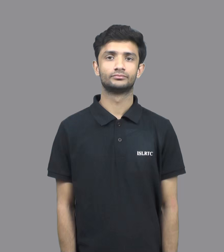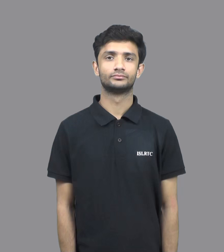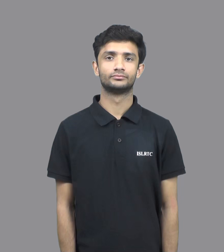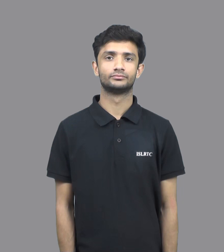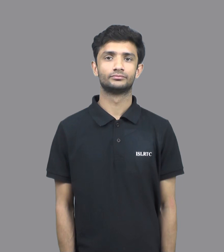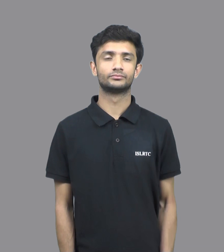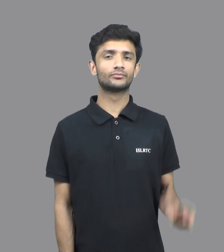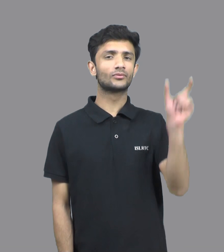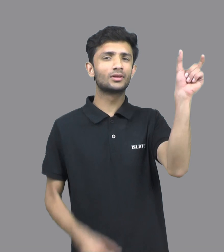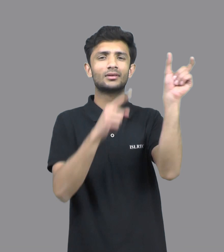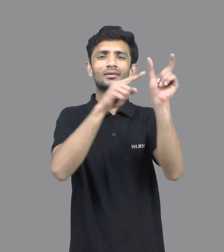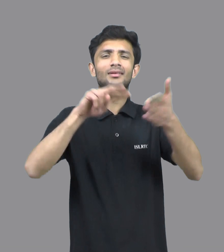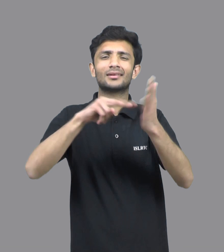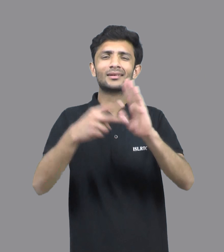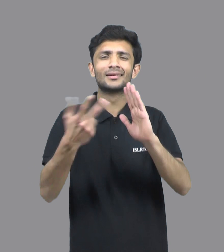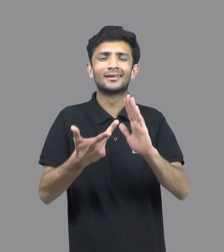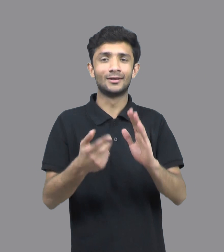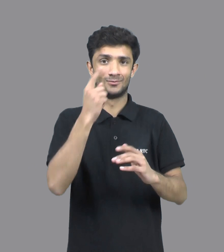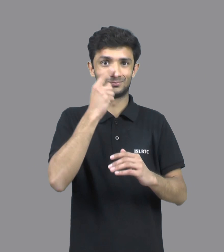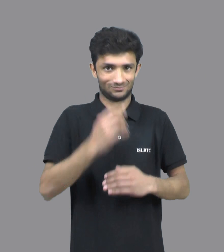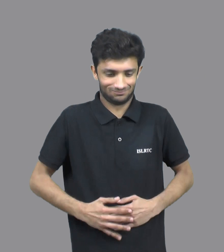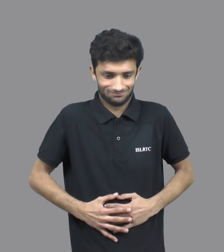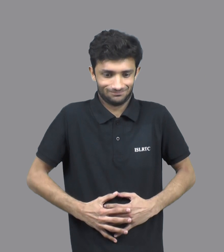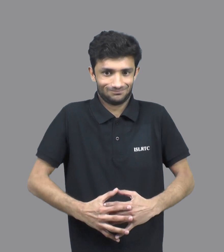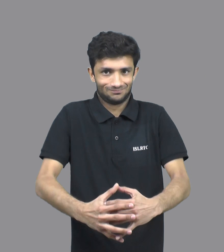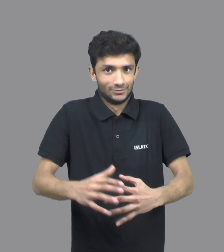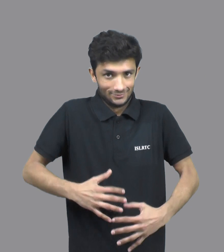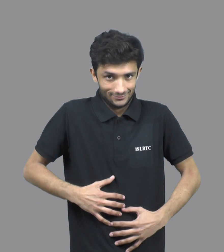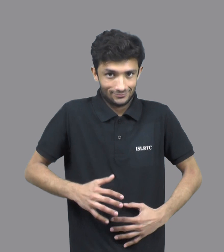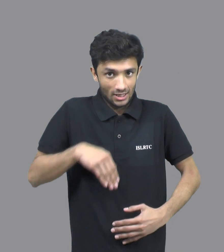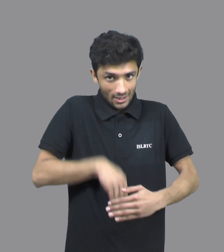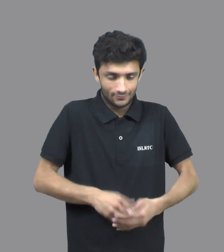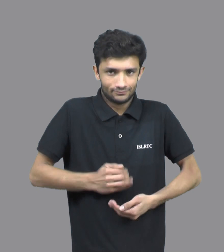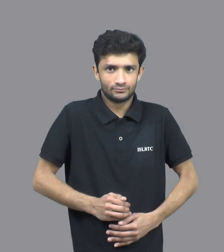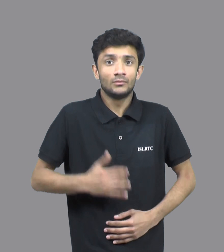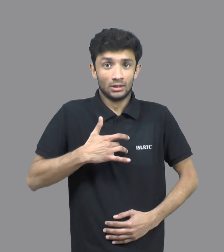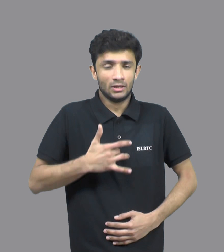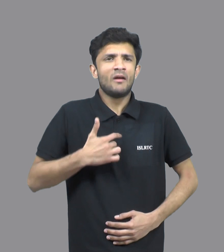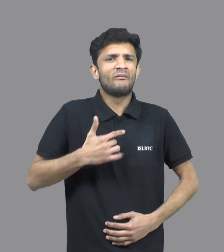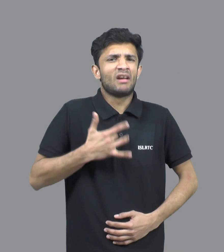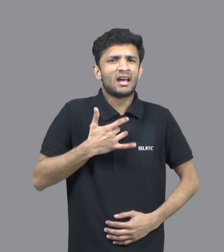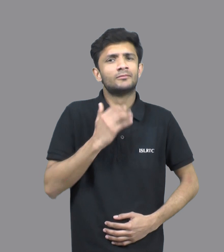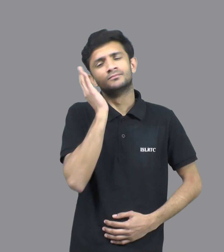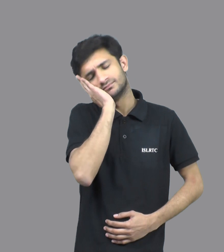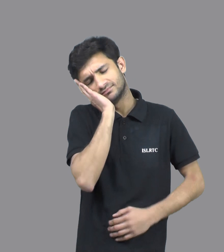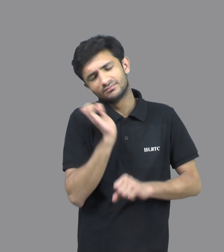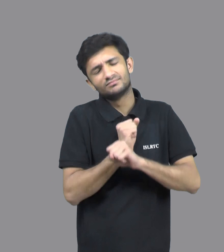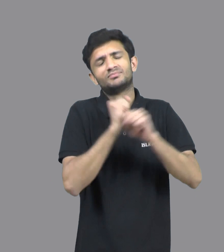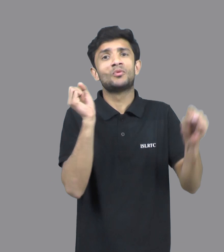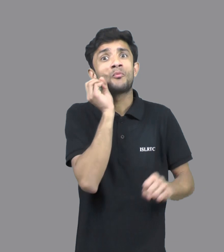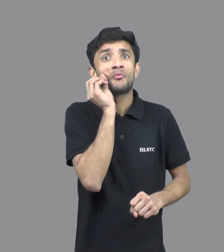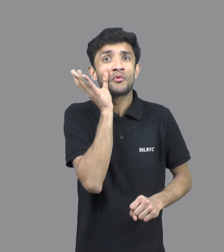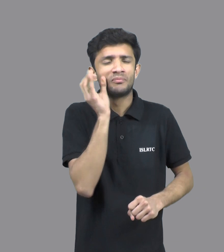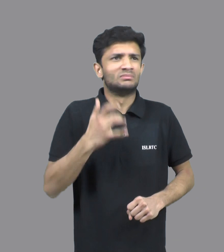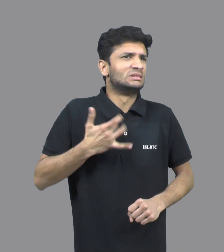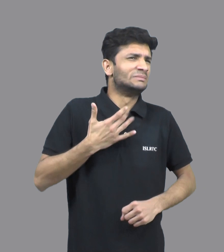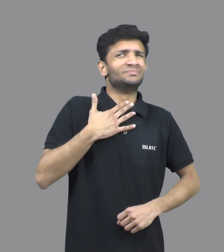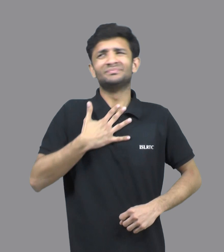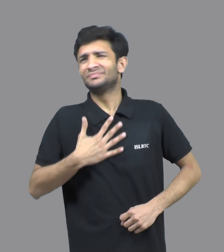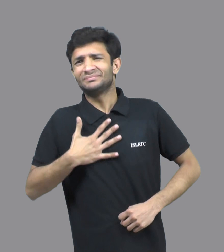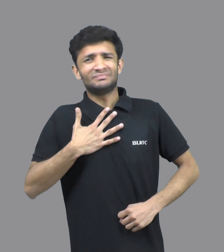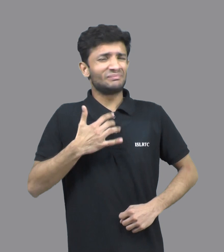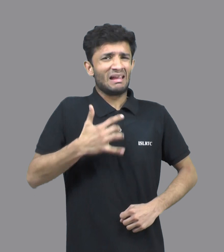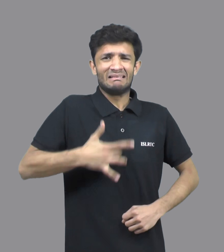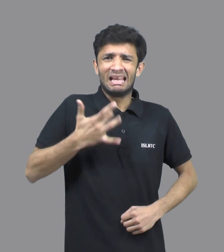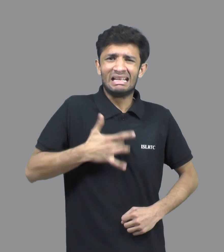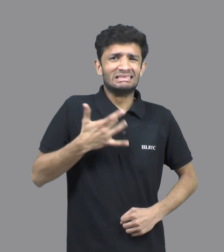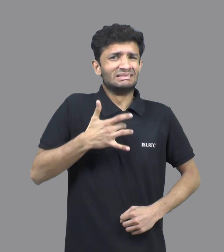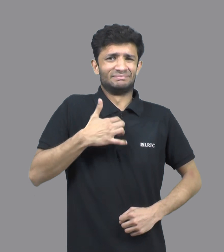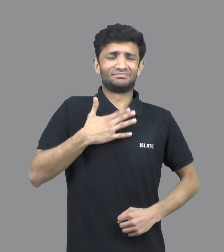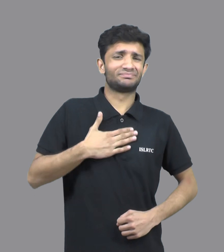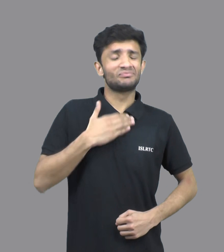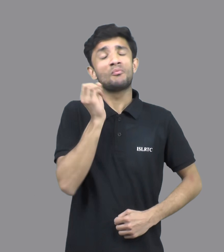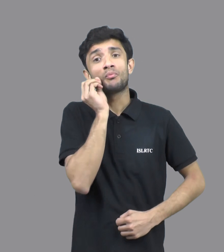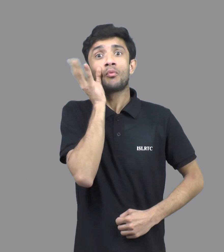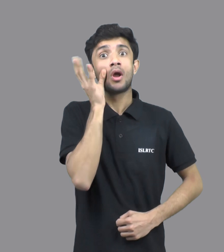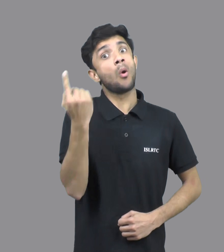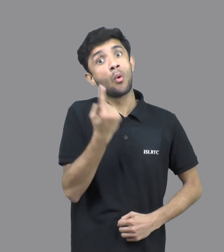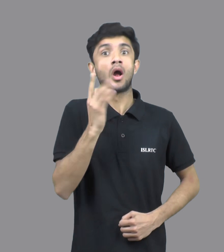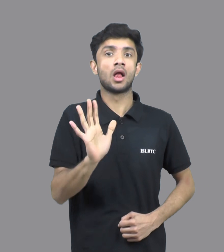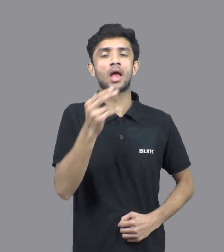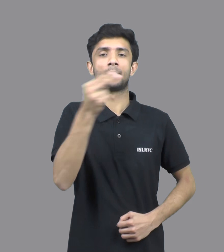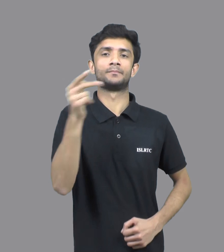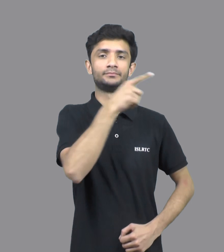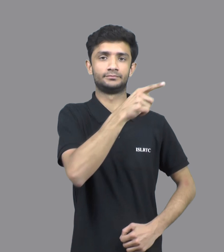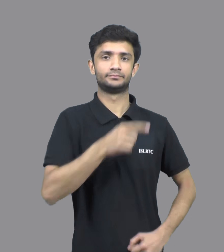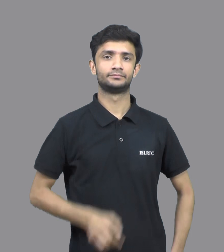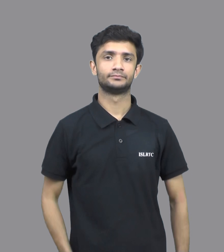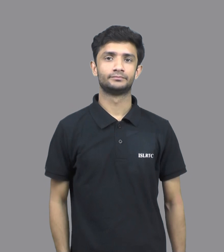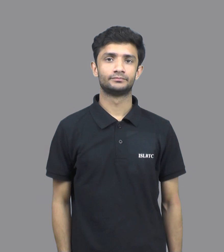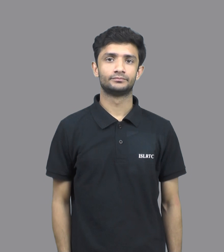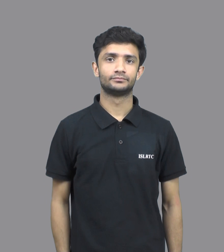Morning Sickness